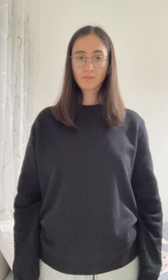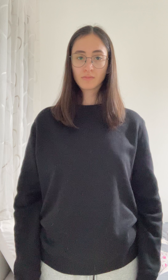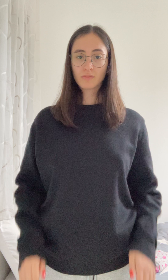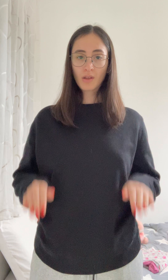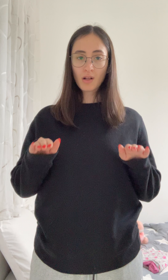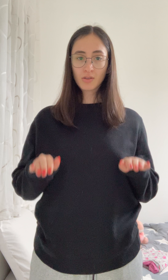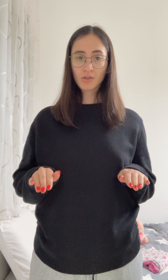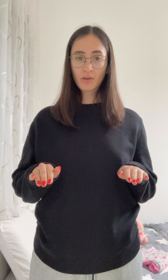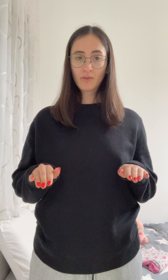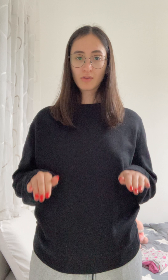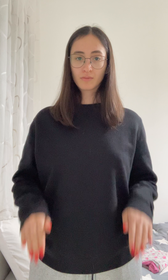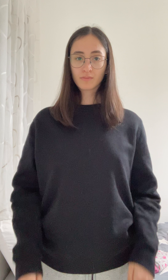לשבת